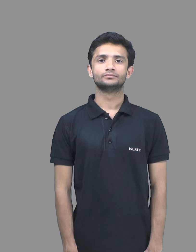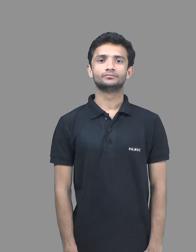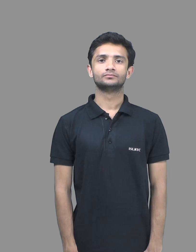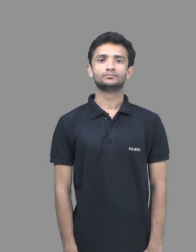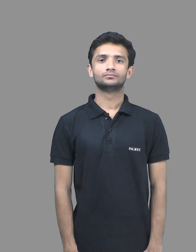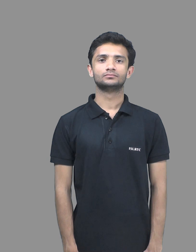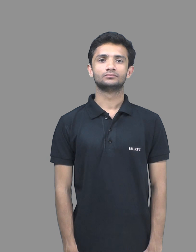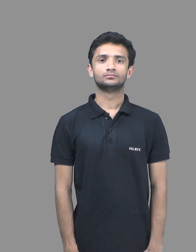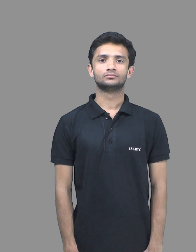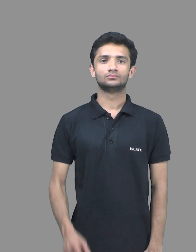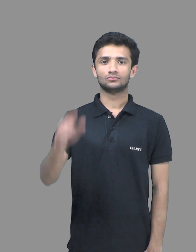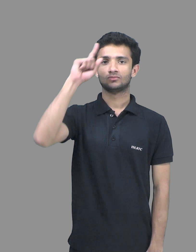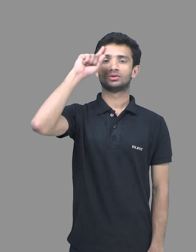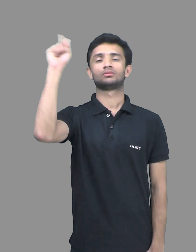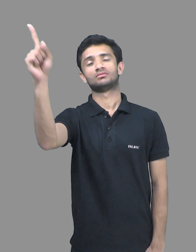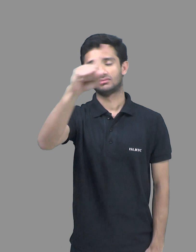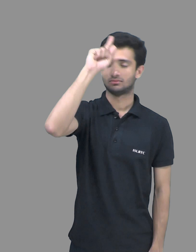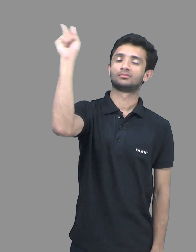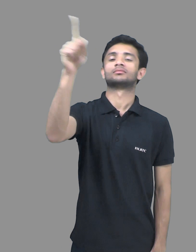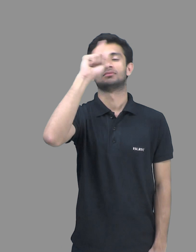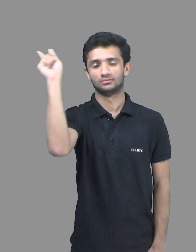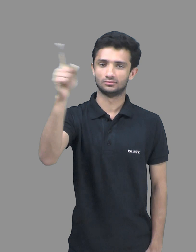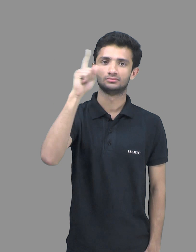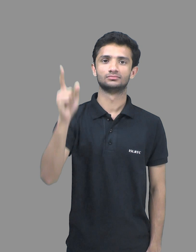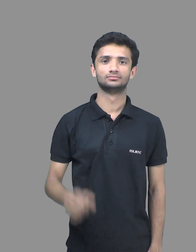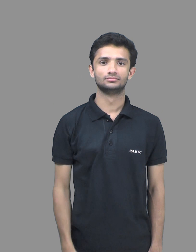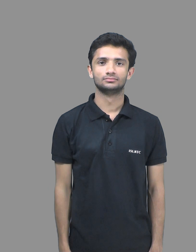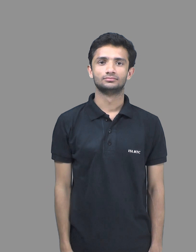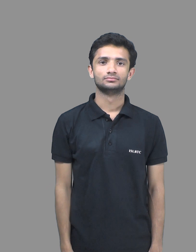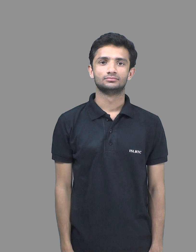Dizzy